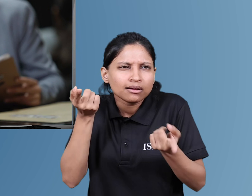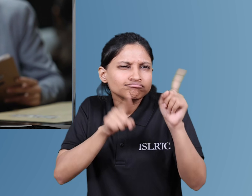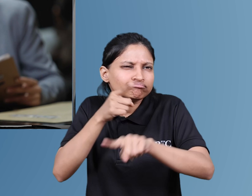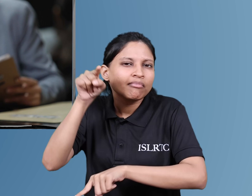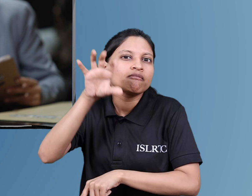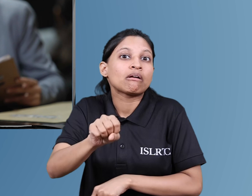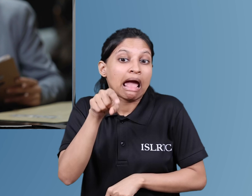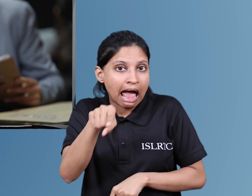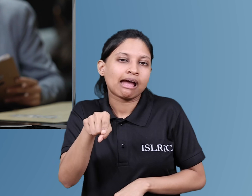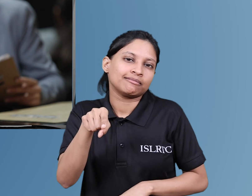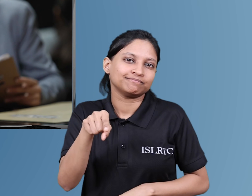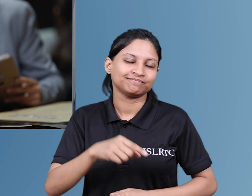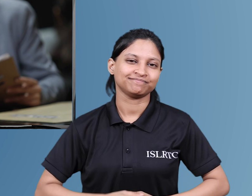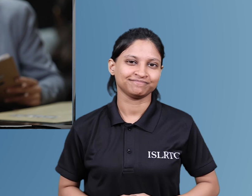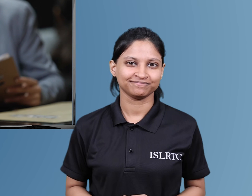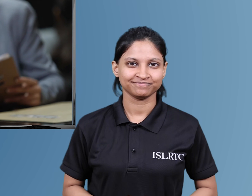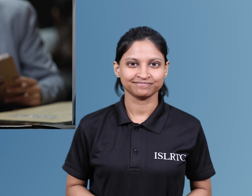the guilt of the murderer through logic.